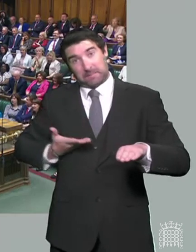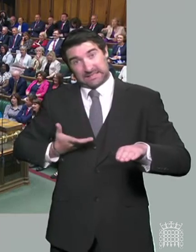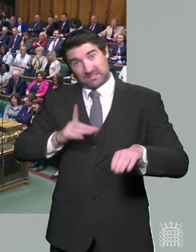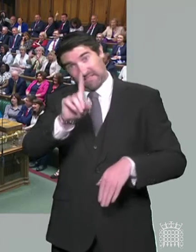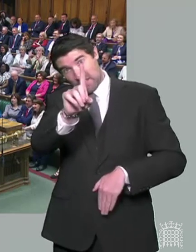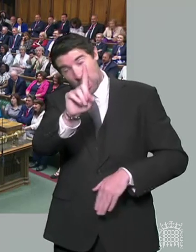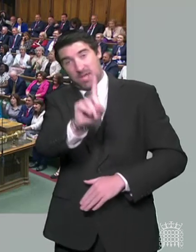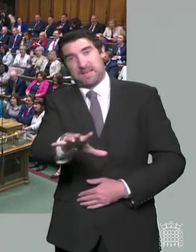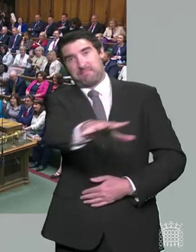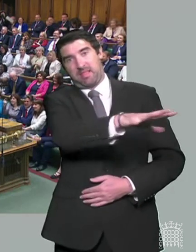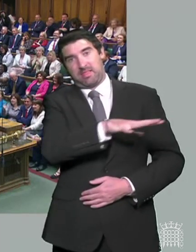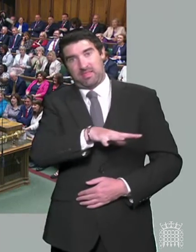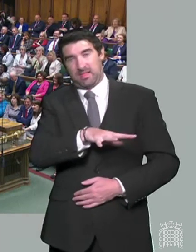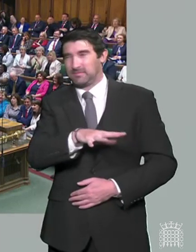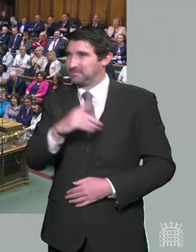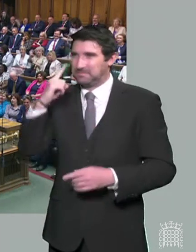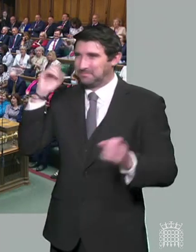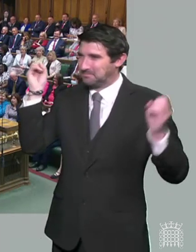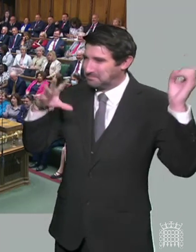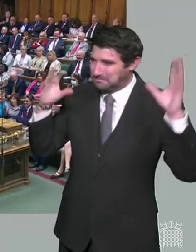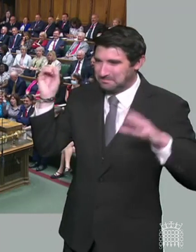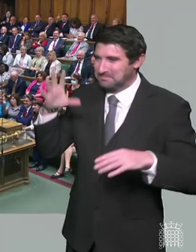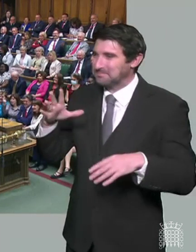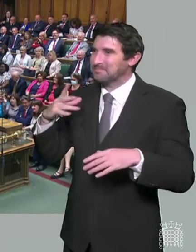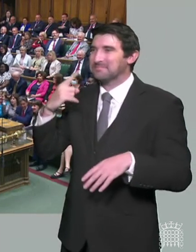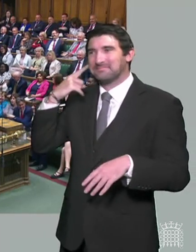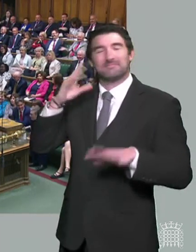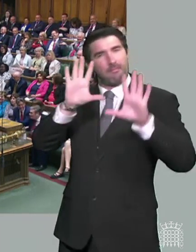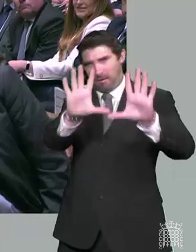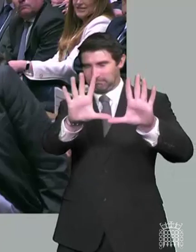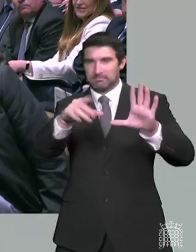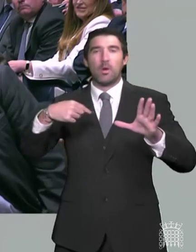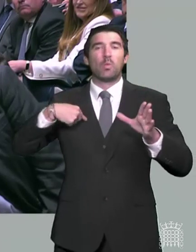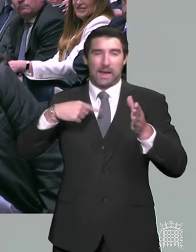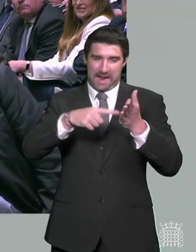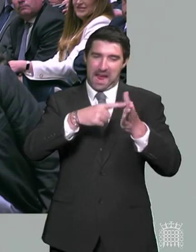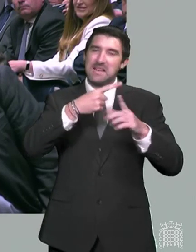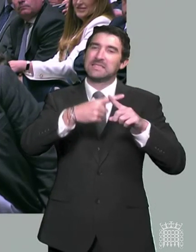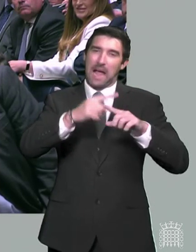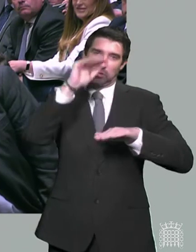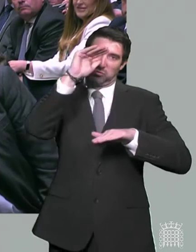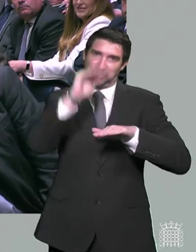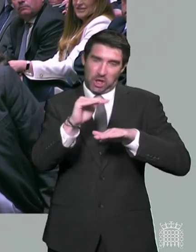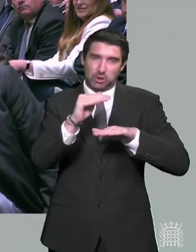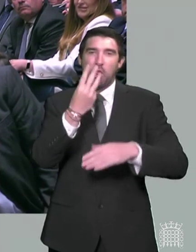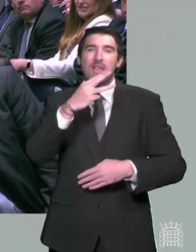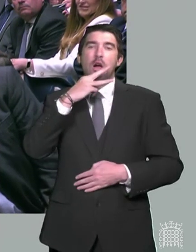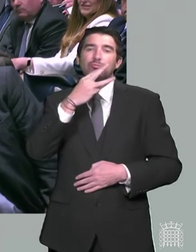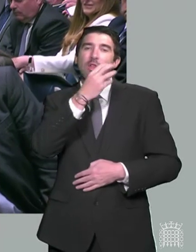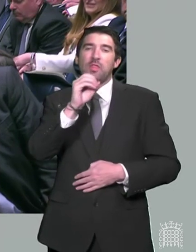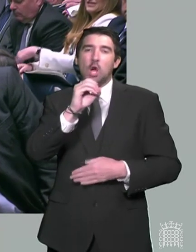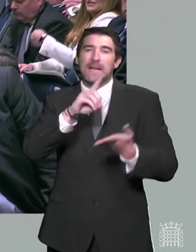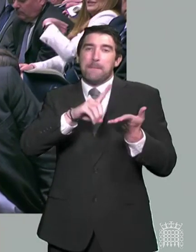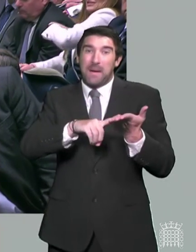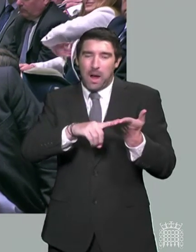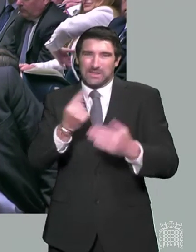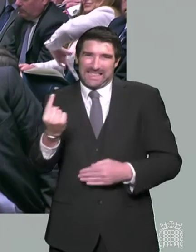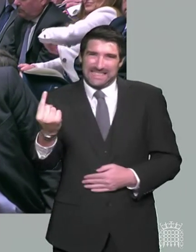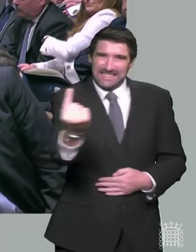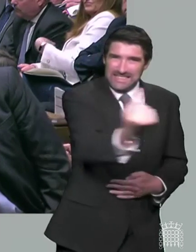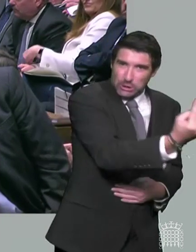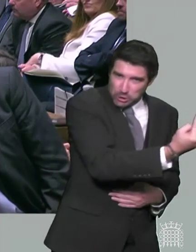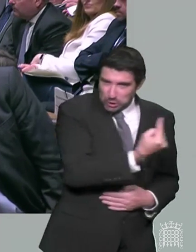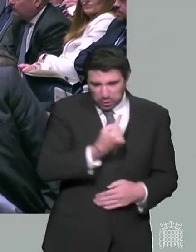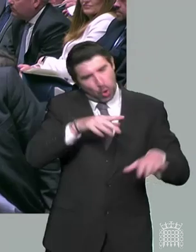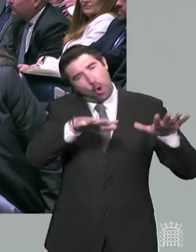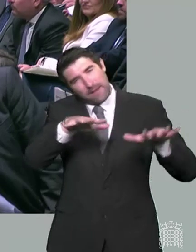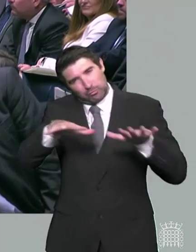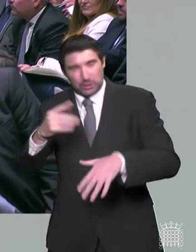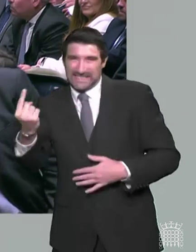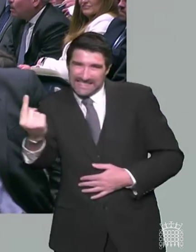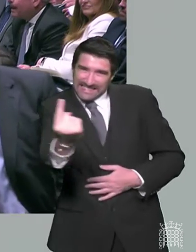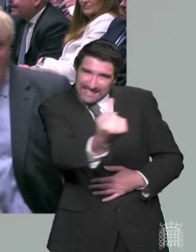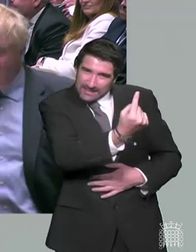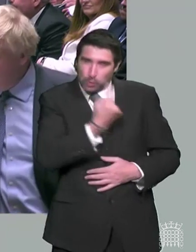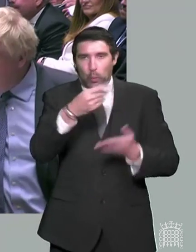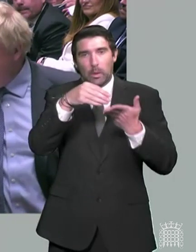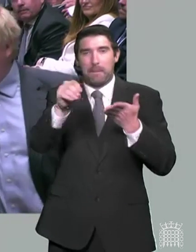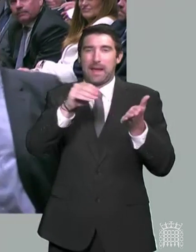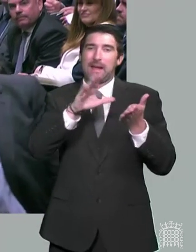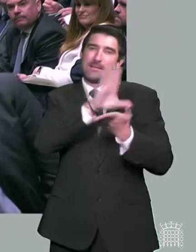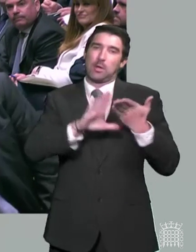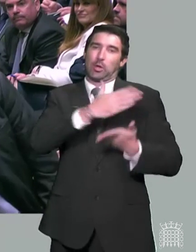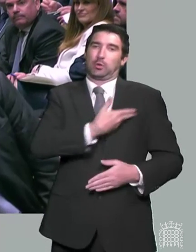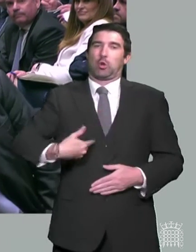We are not only putting £1,200 more into people’s pockets; the right honourable Gentleman talks about taxes, and we are having a tax cut worth £330 on average for everybody who pays national insurance.